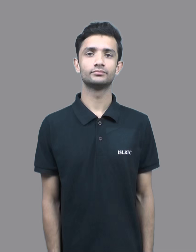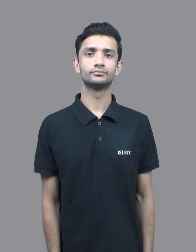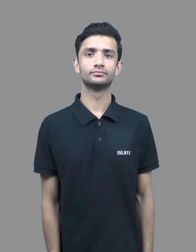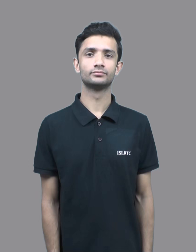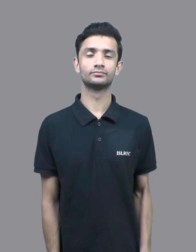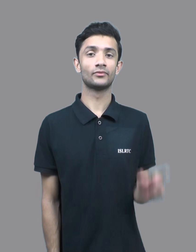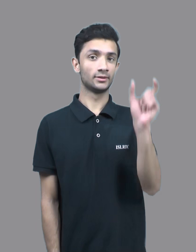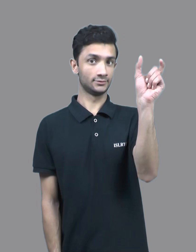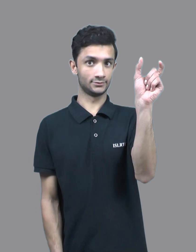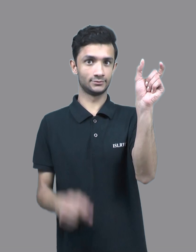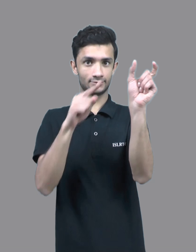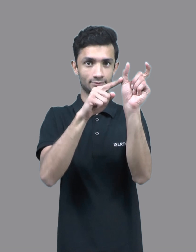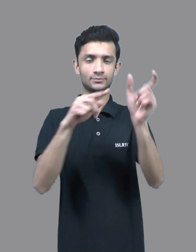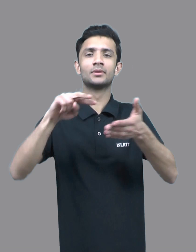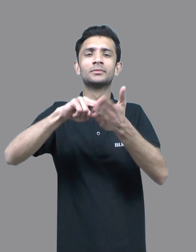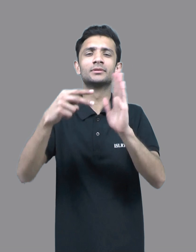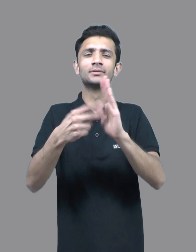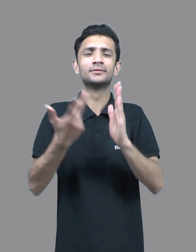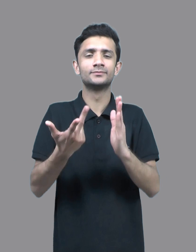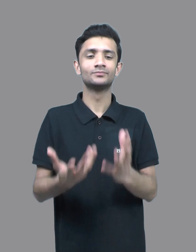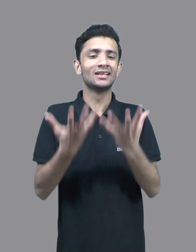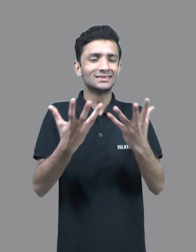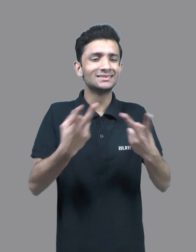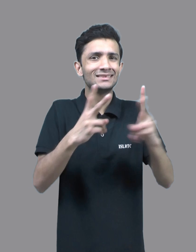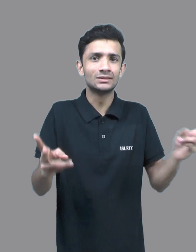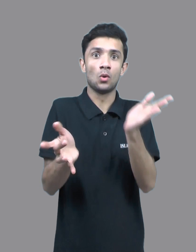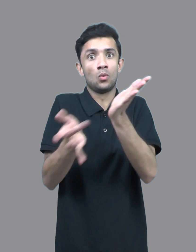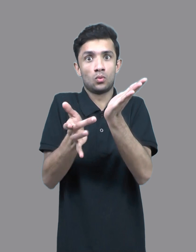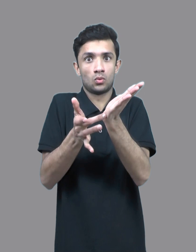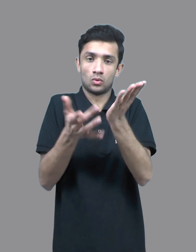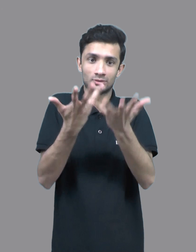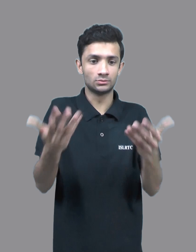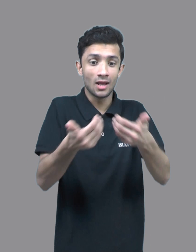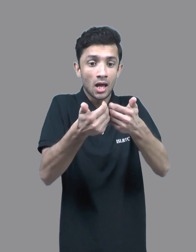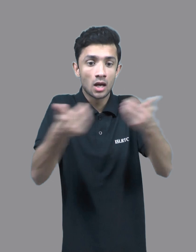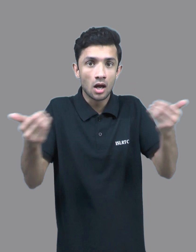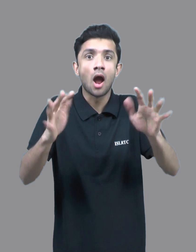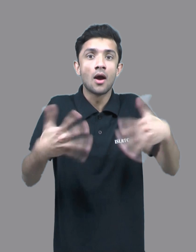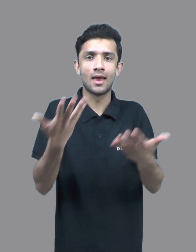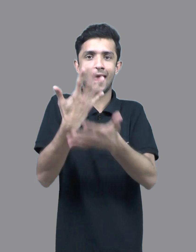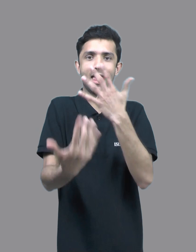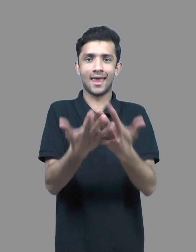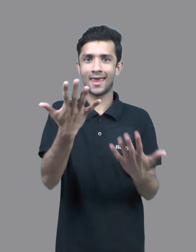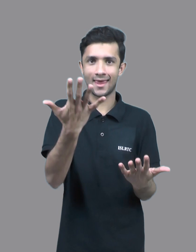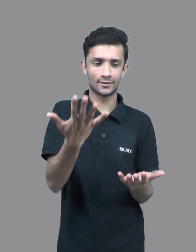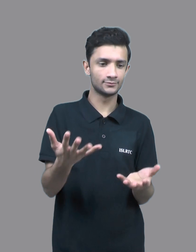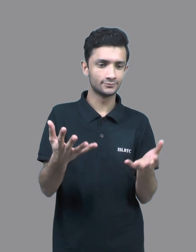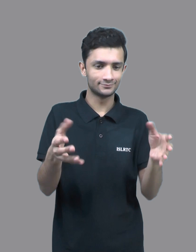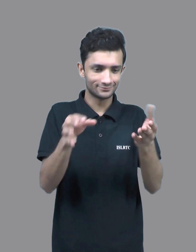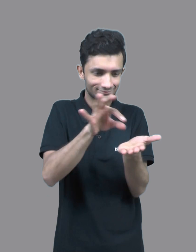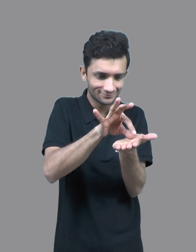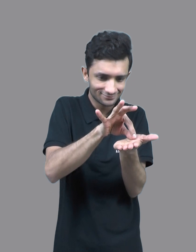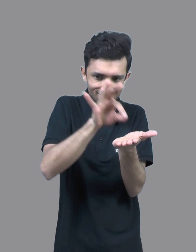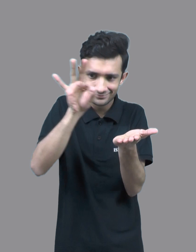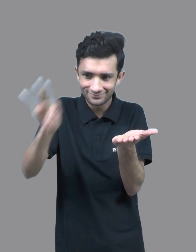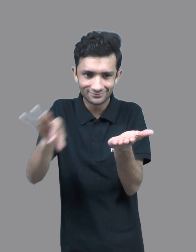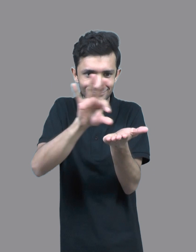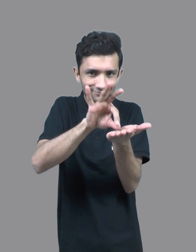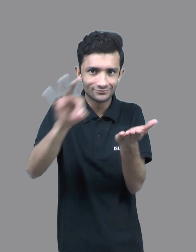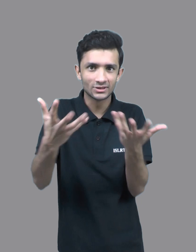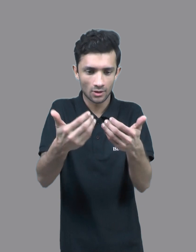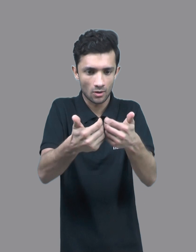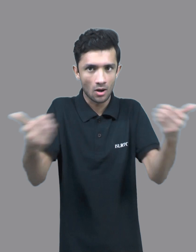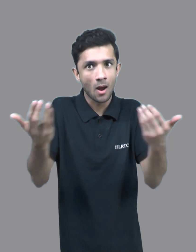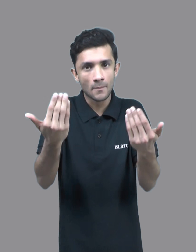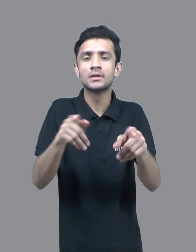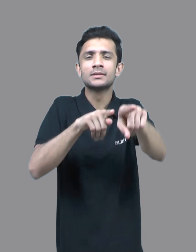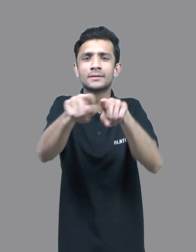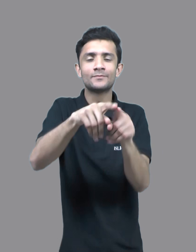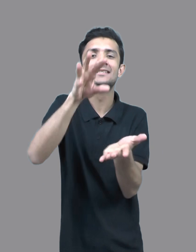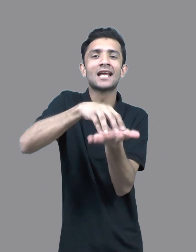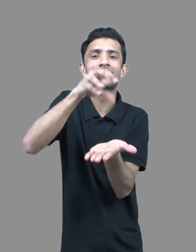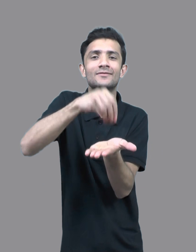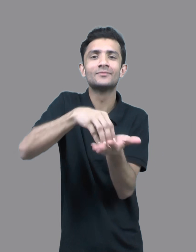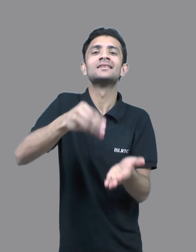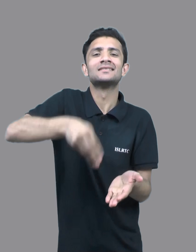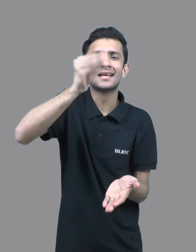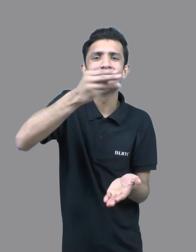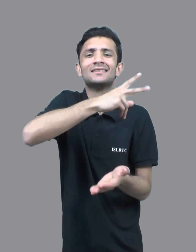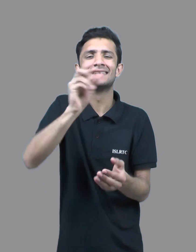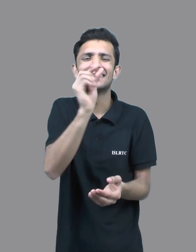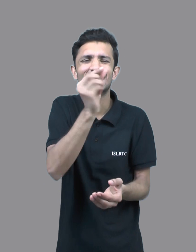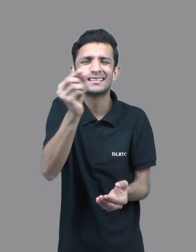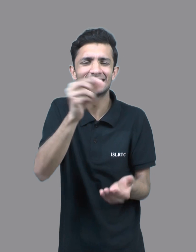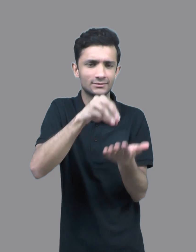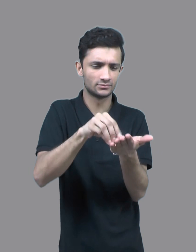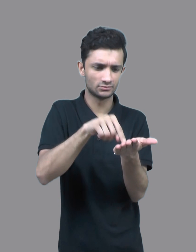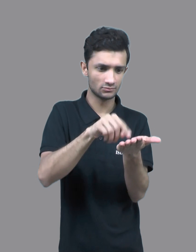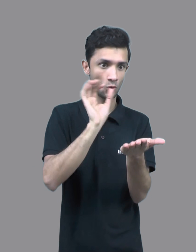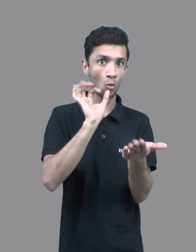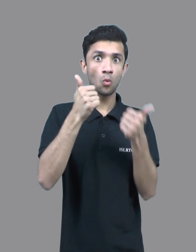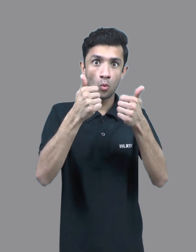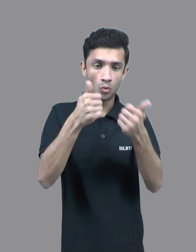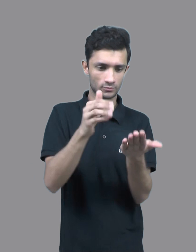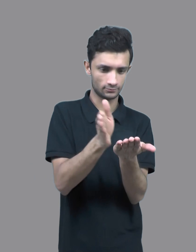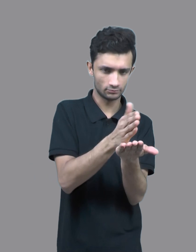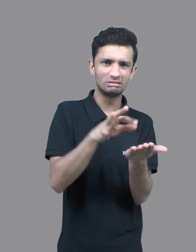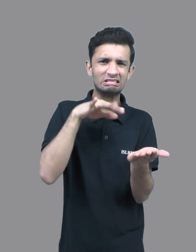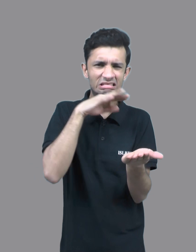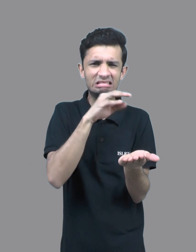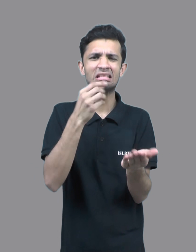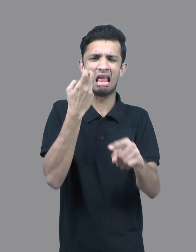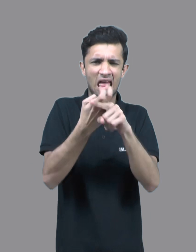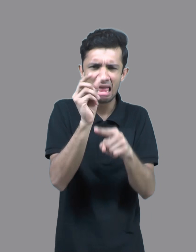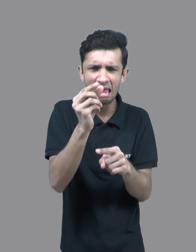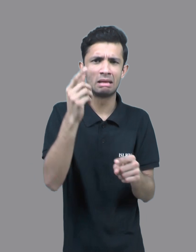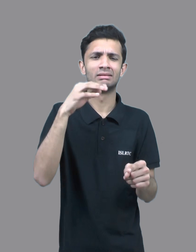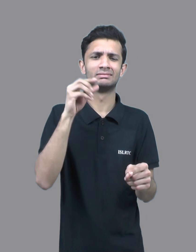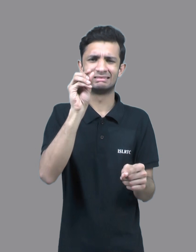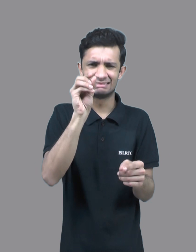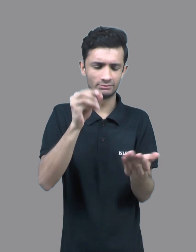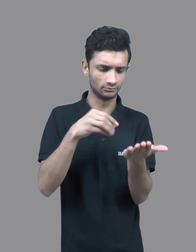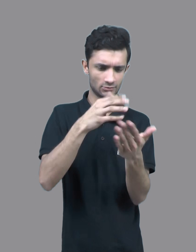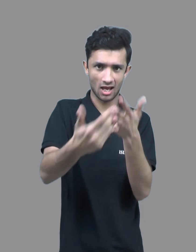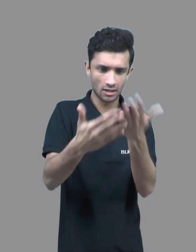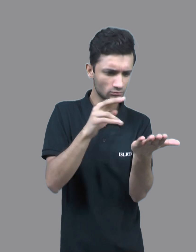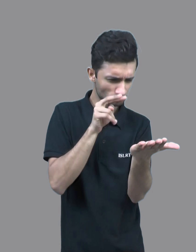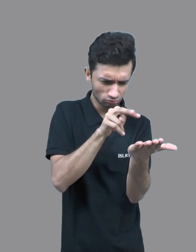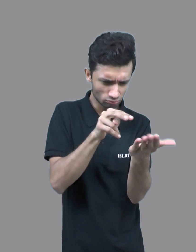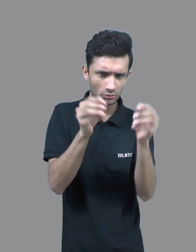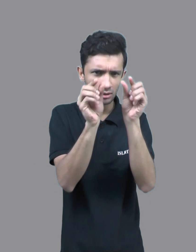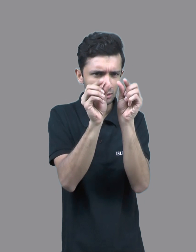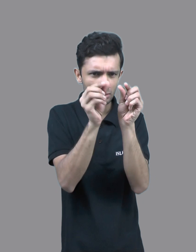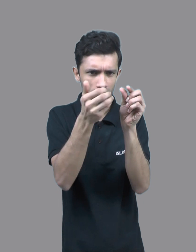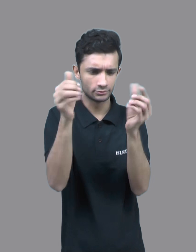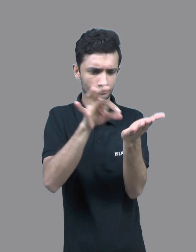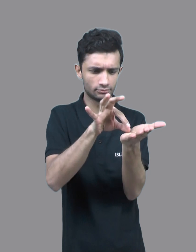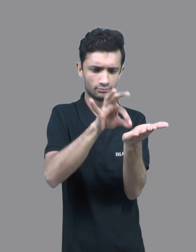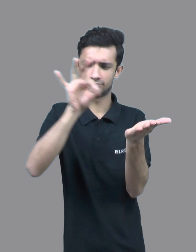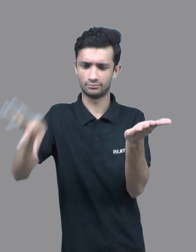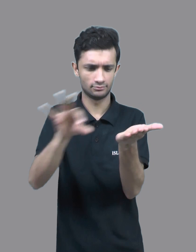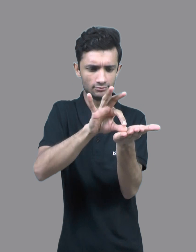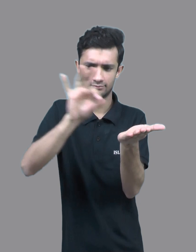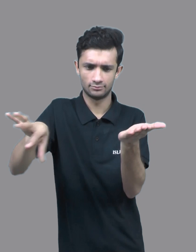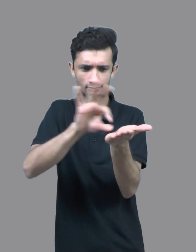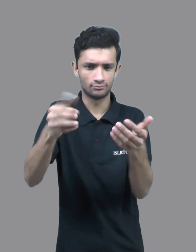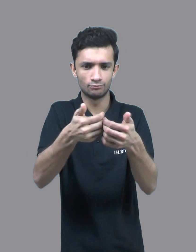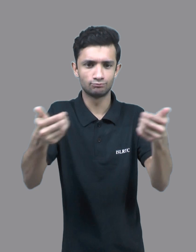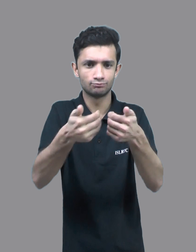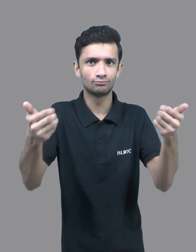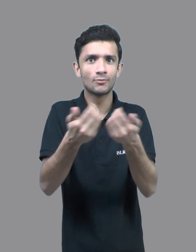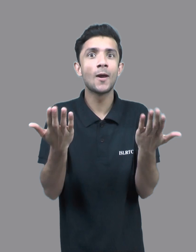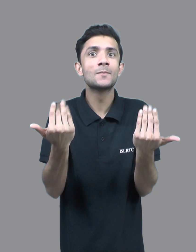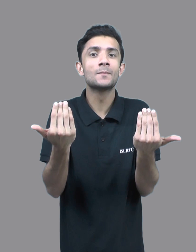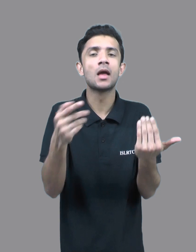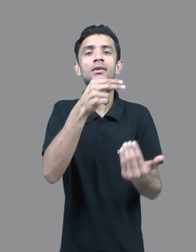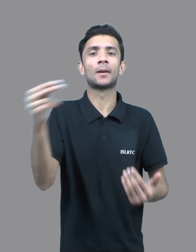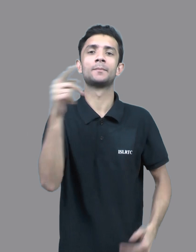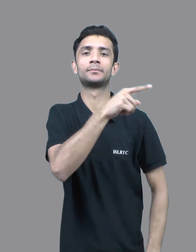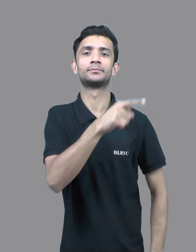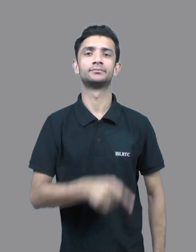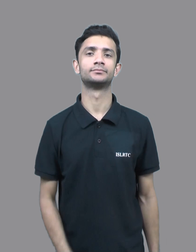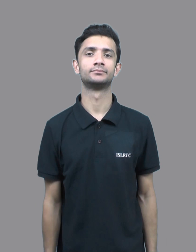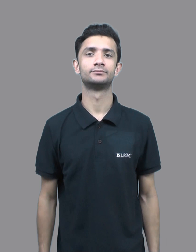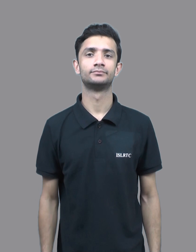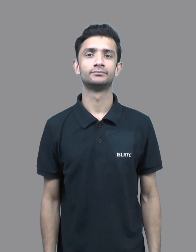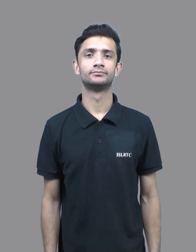Hand Picking